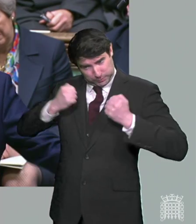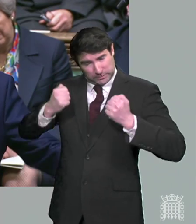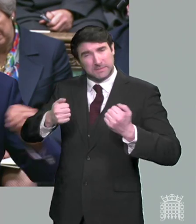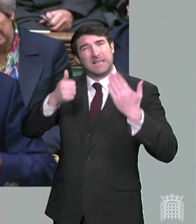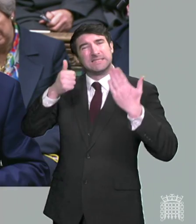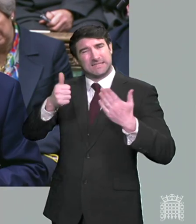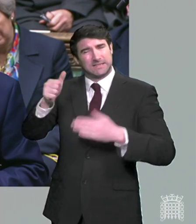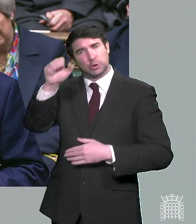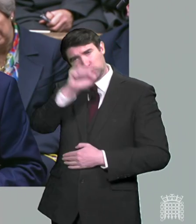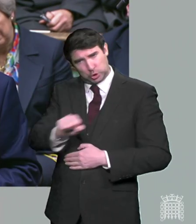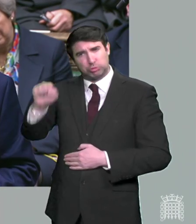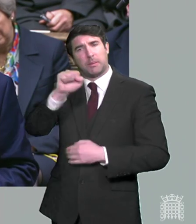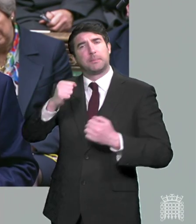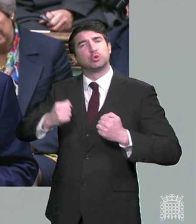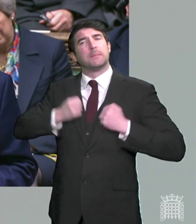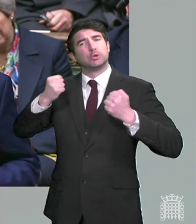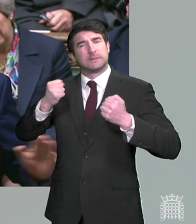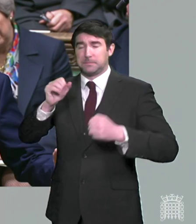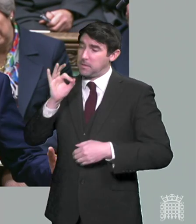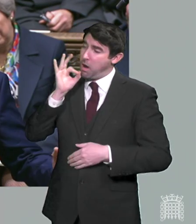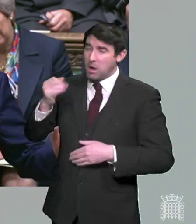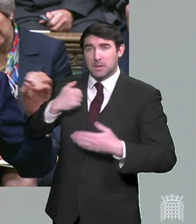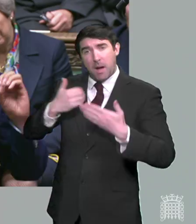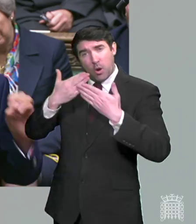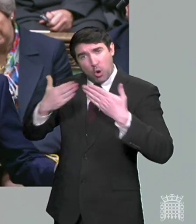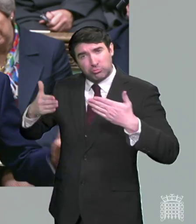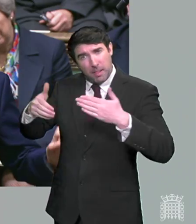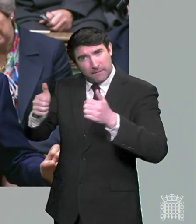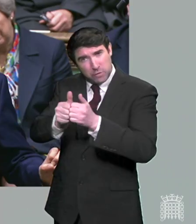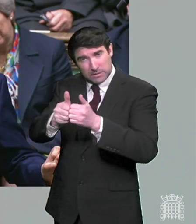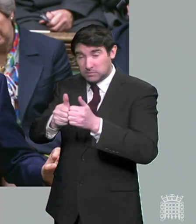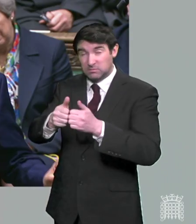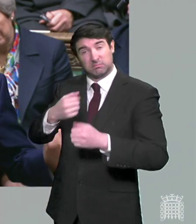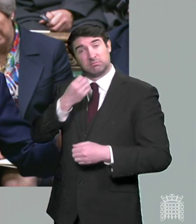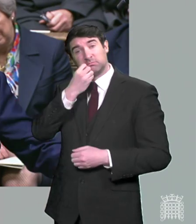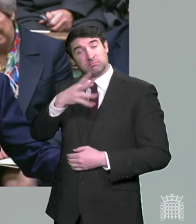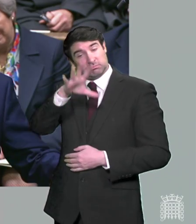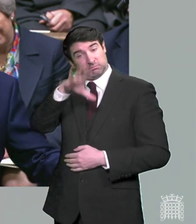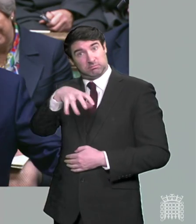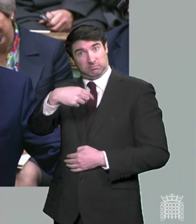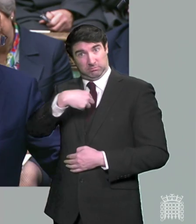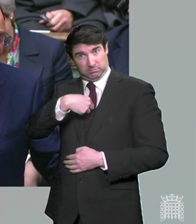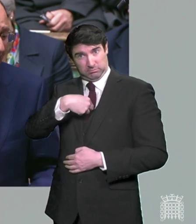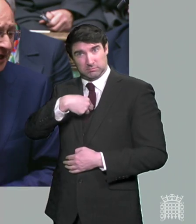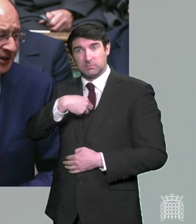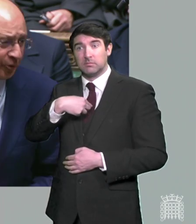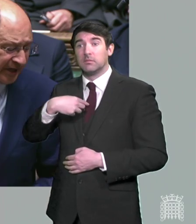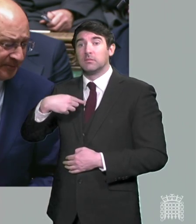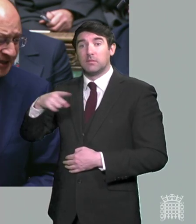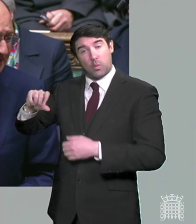Does my right honourable Friend agree that Burghley would make a fantastic venue, and will he lend us his support